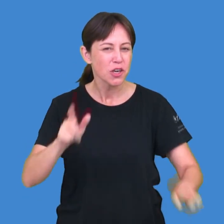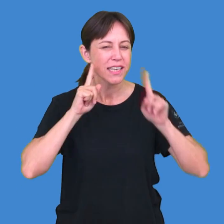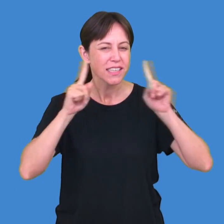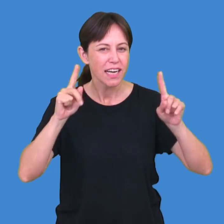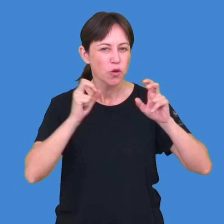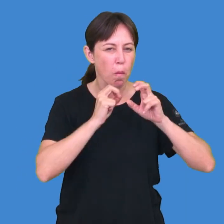caso